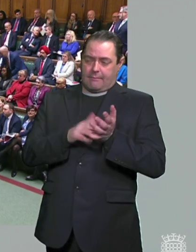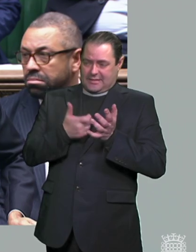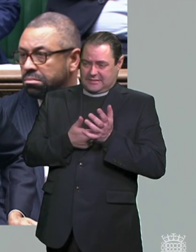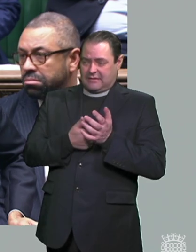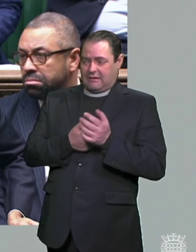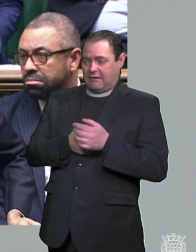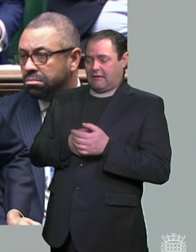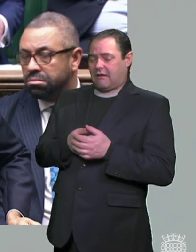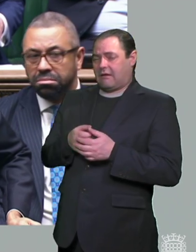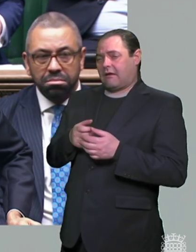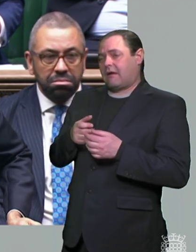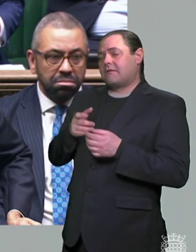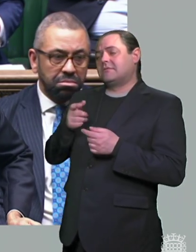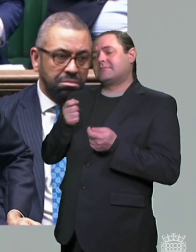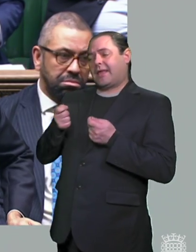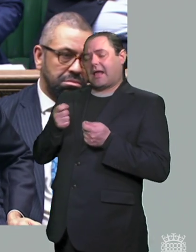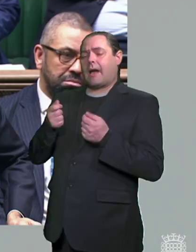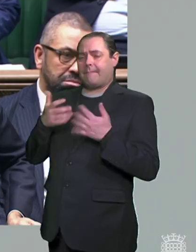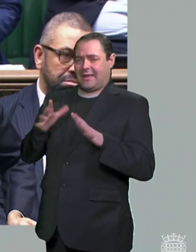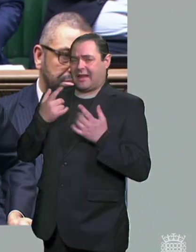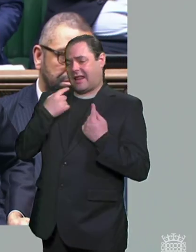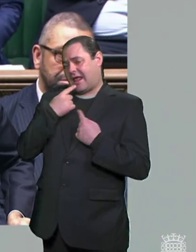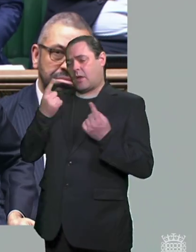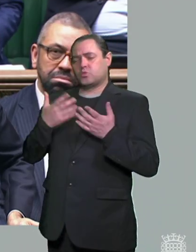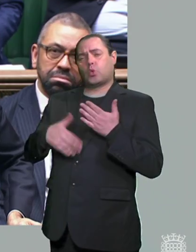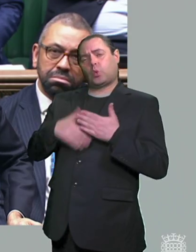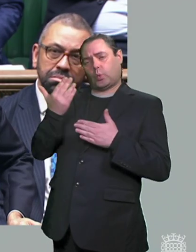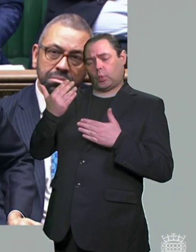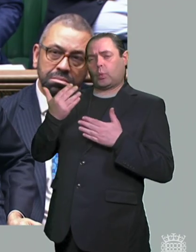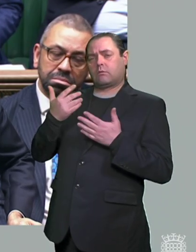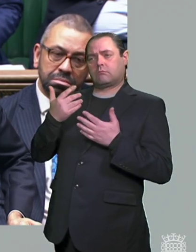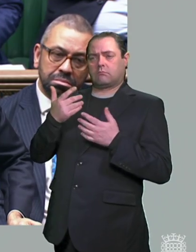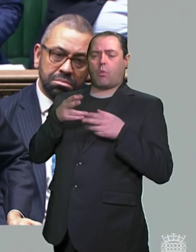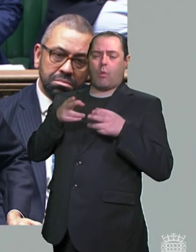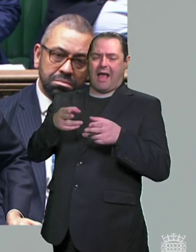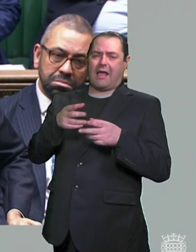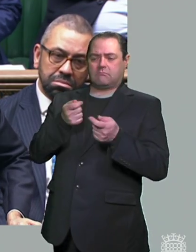Just this week we announced new measures to tackle violence against women and girls.